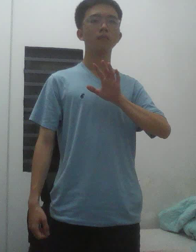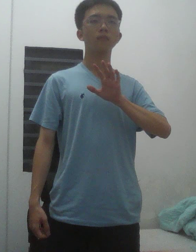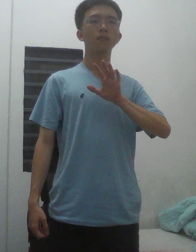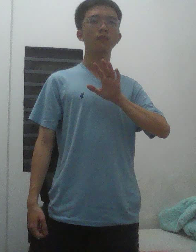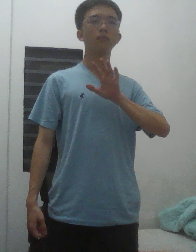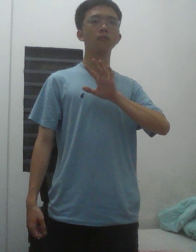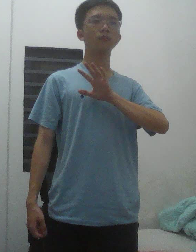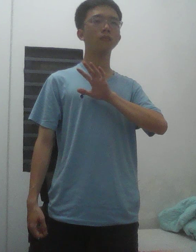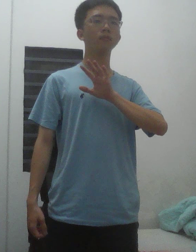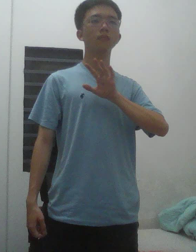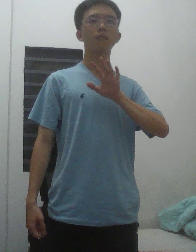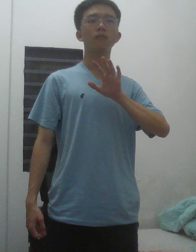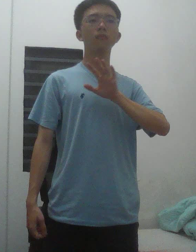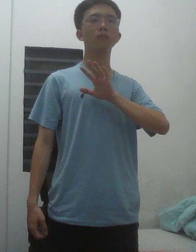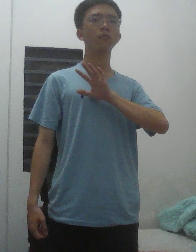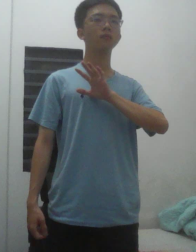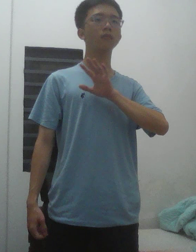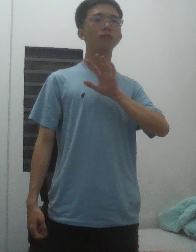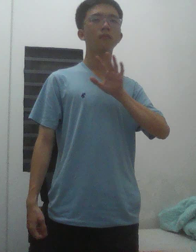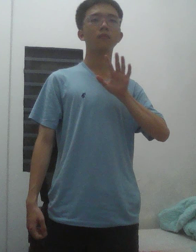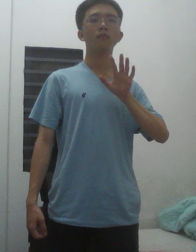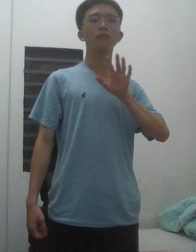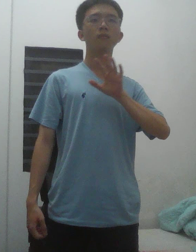khong dong y